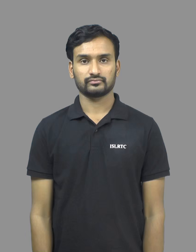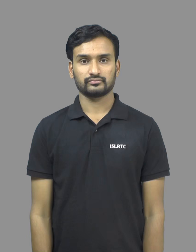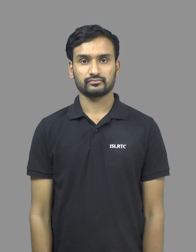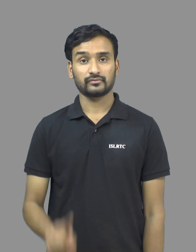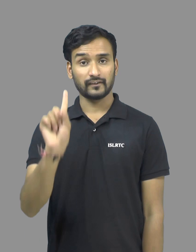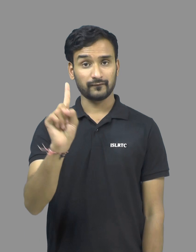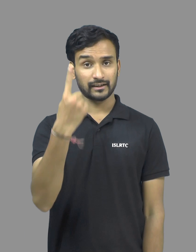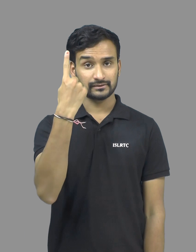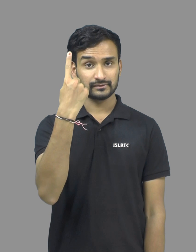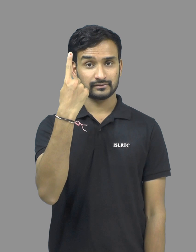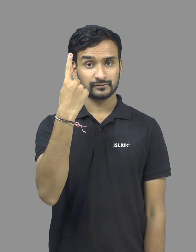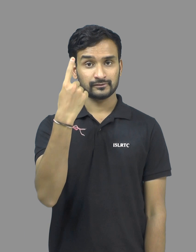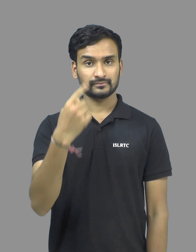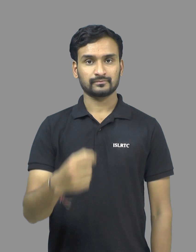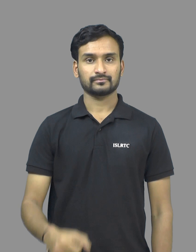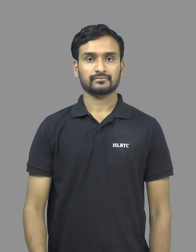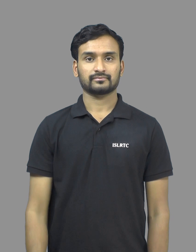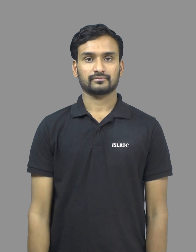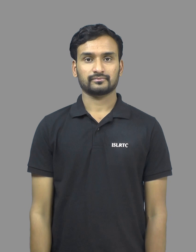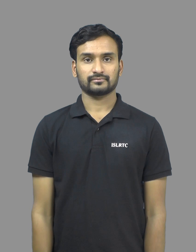First